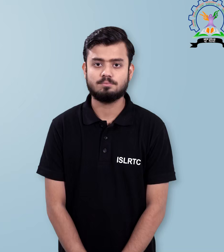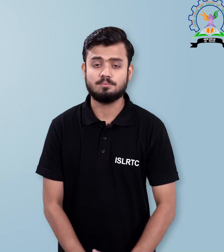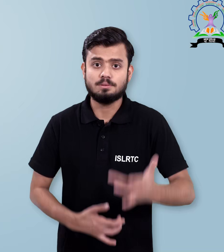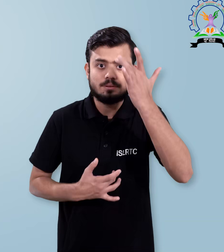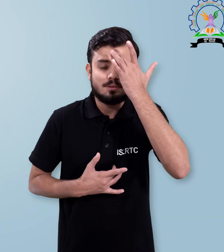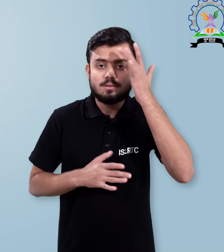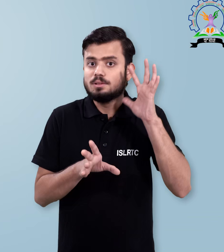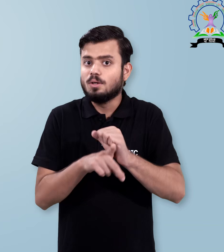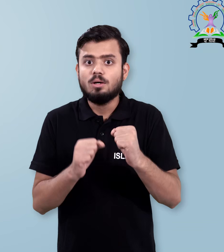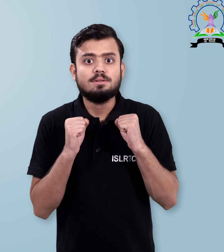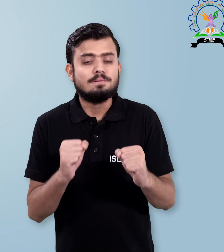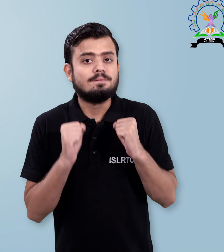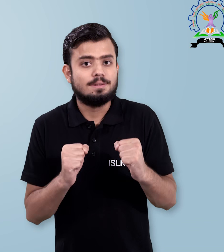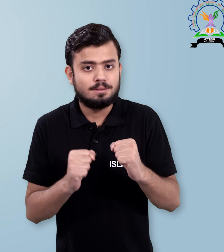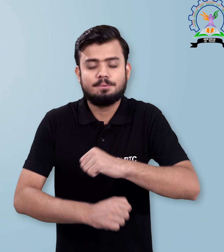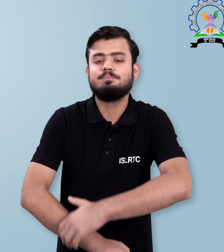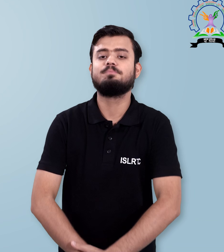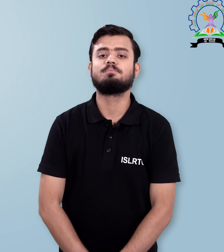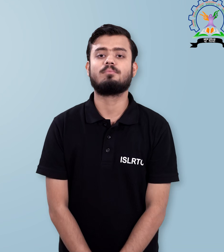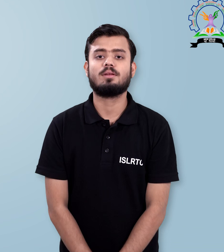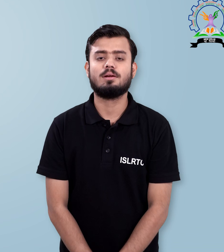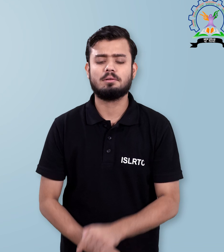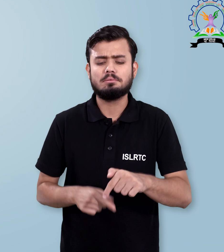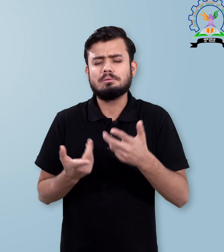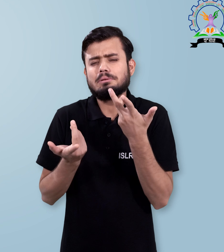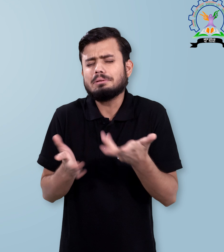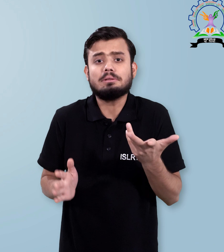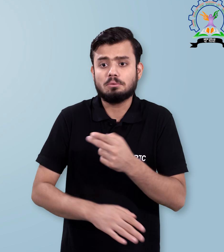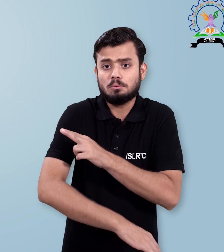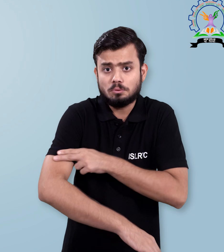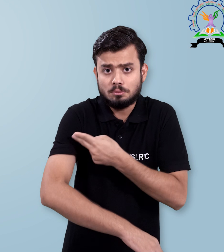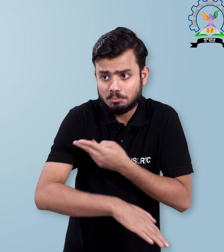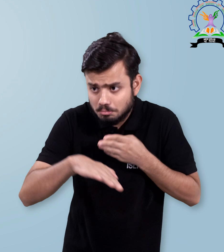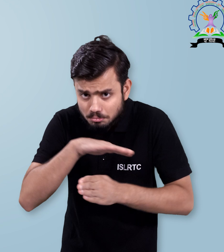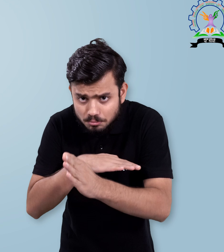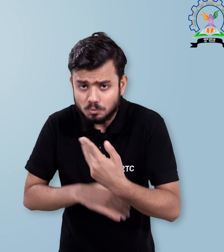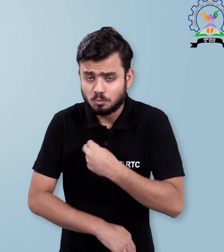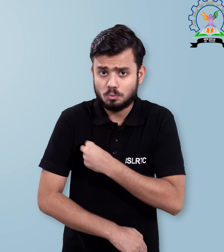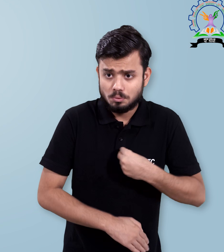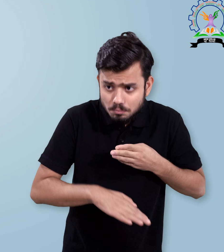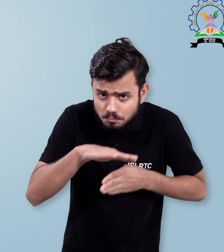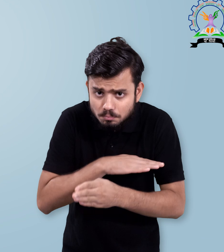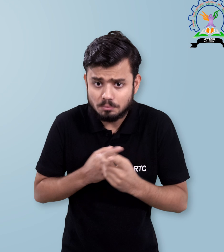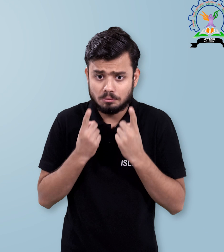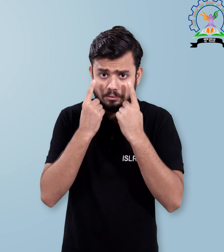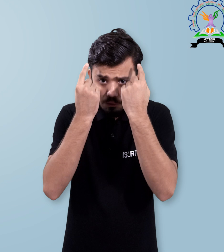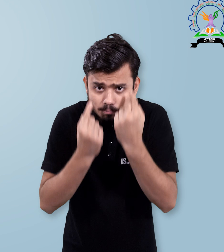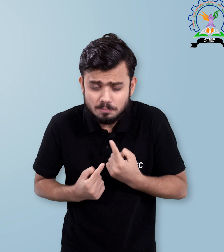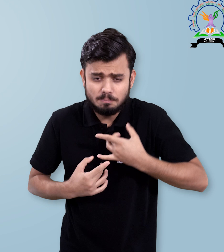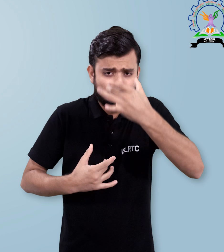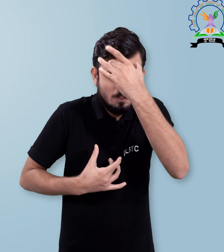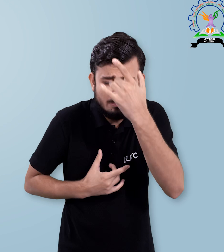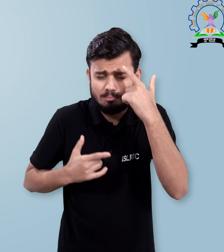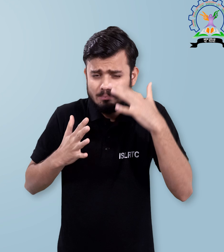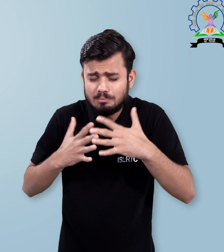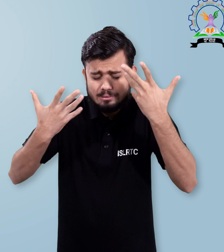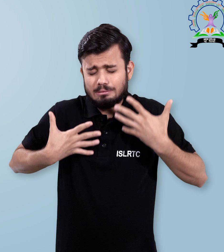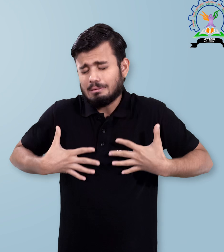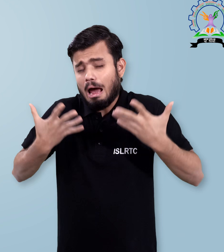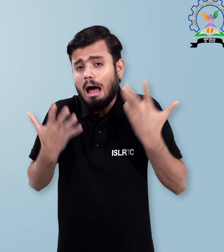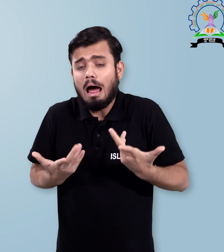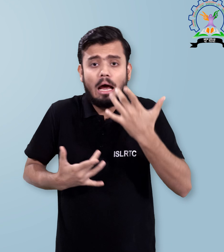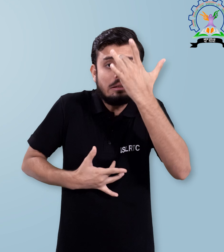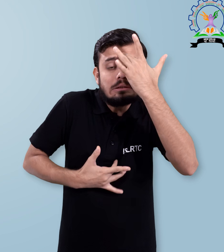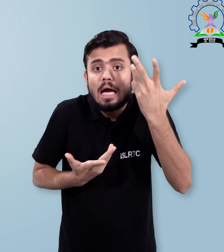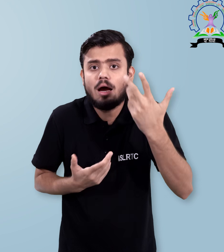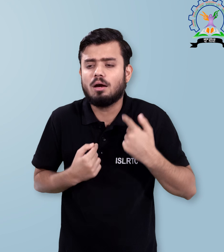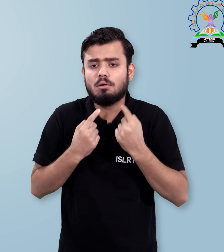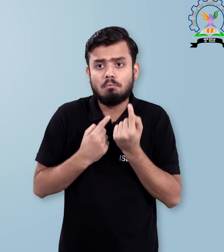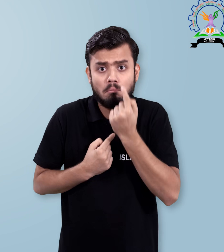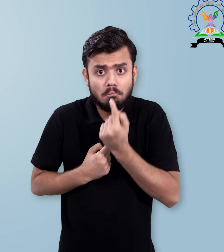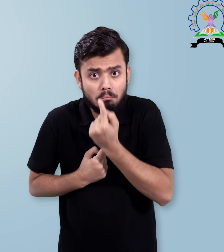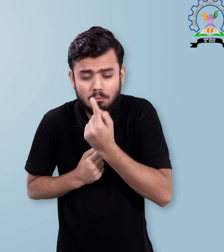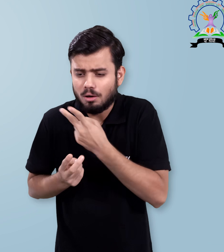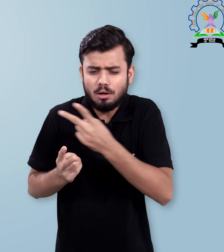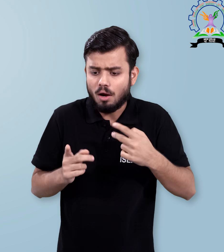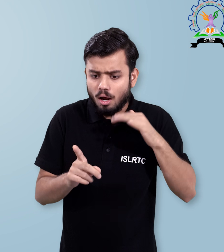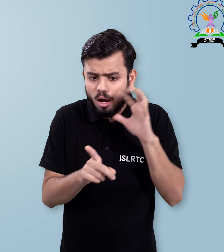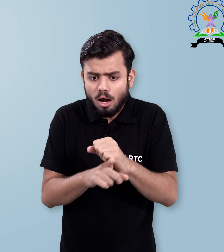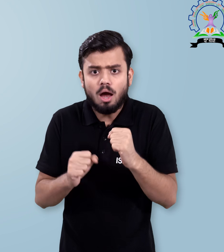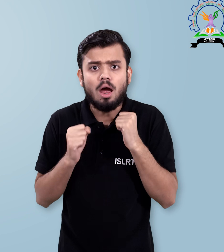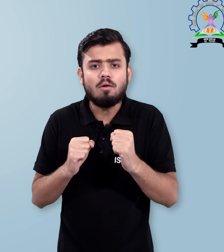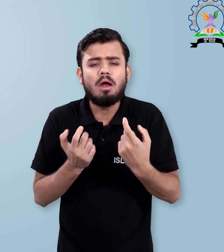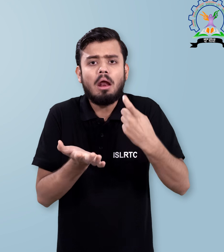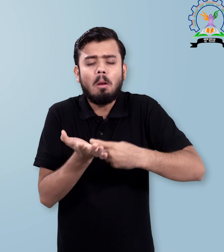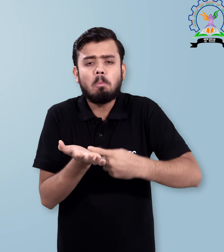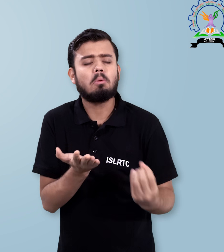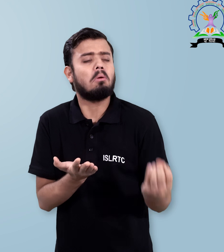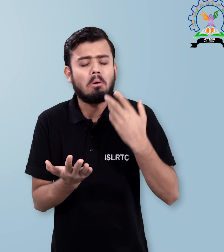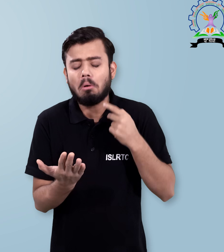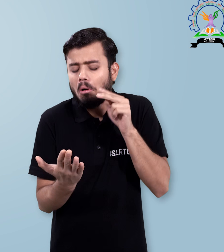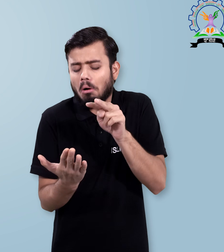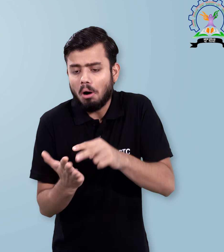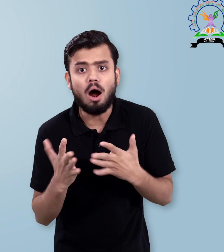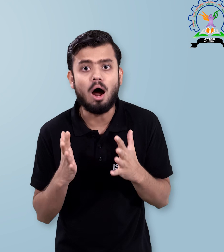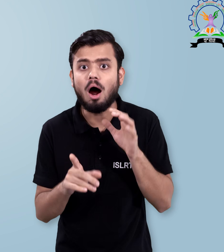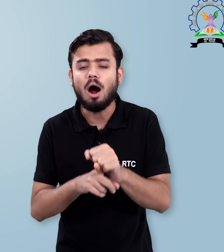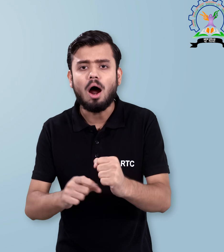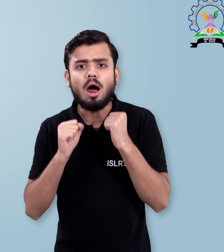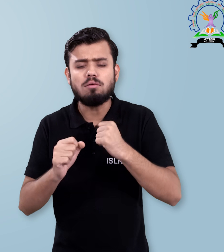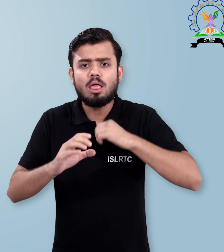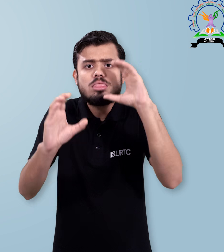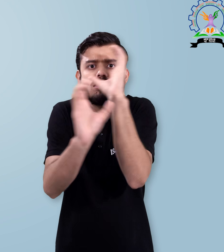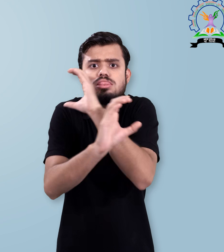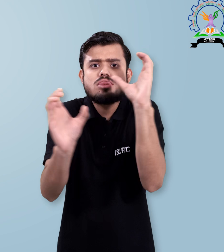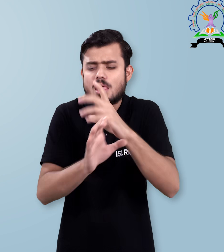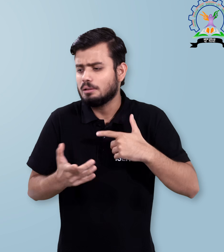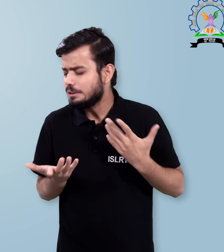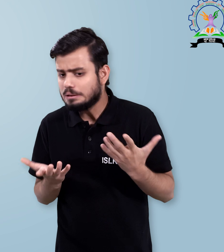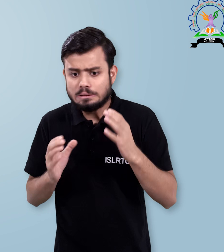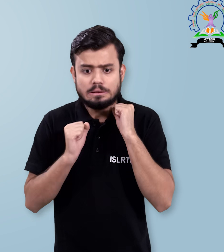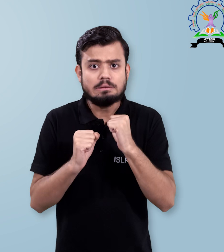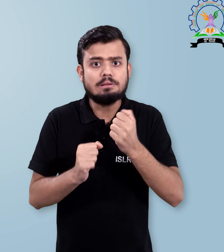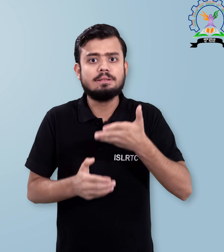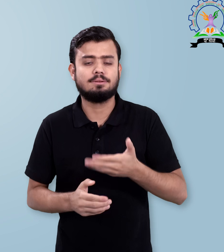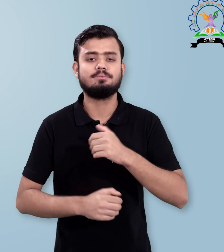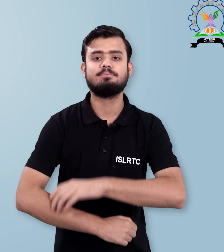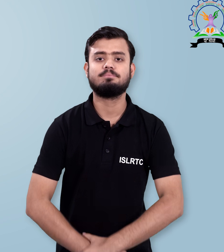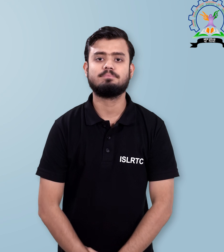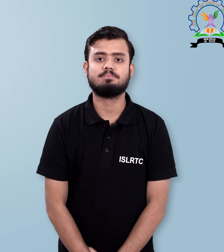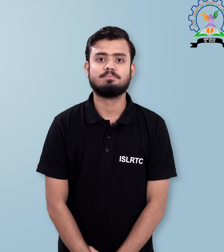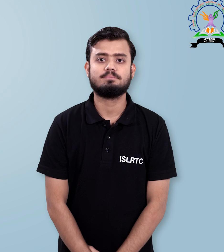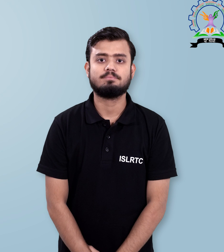Inconclusive Test Result